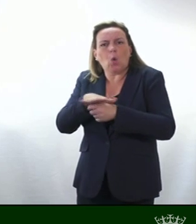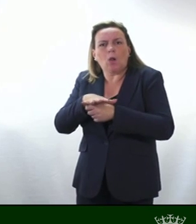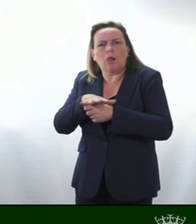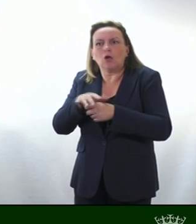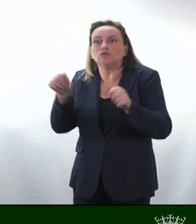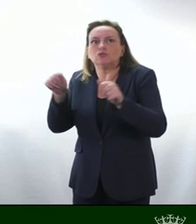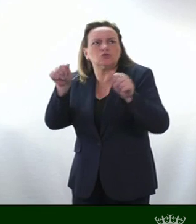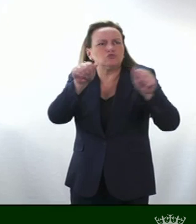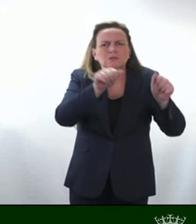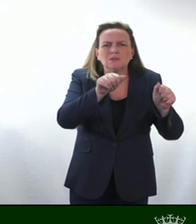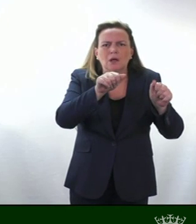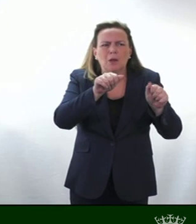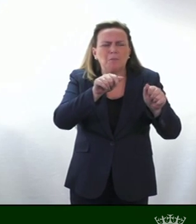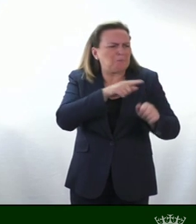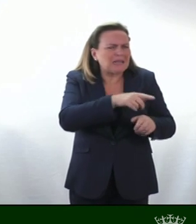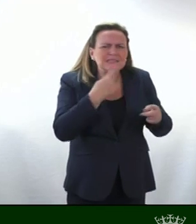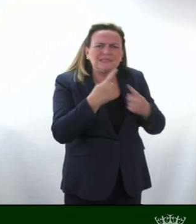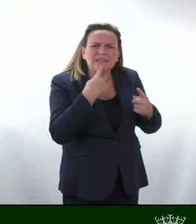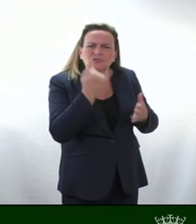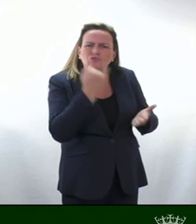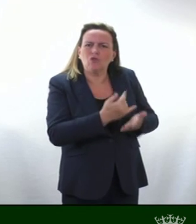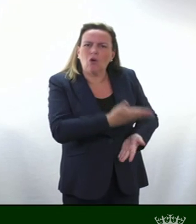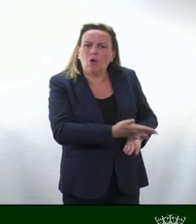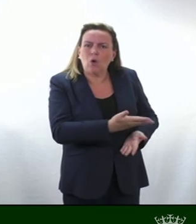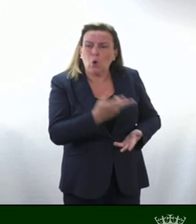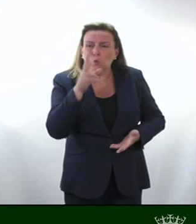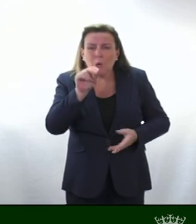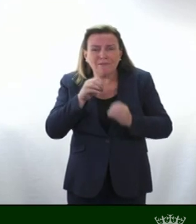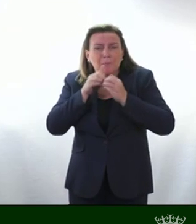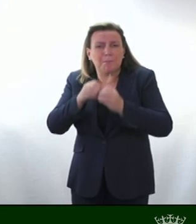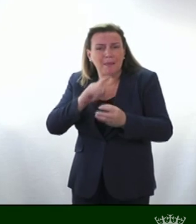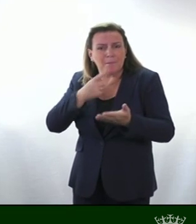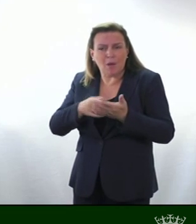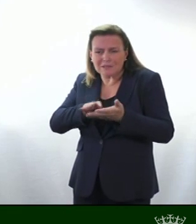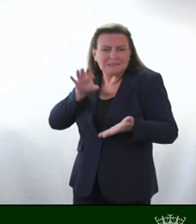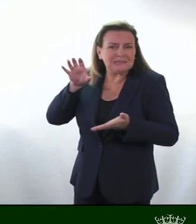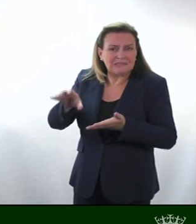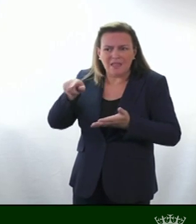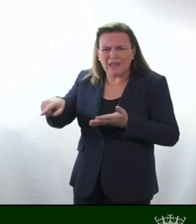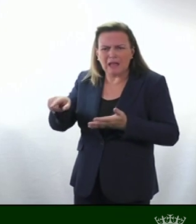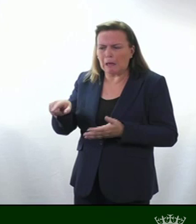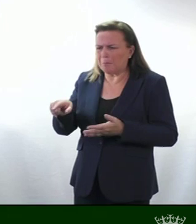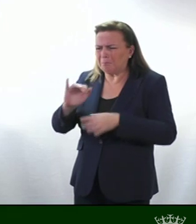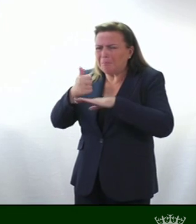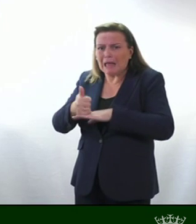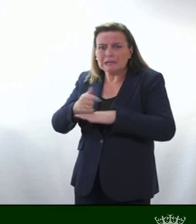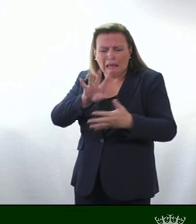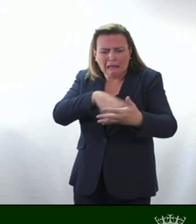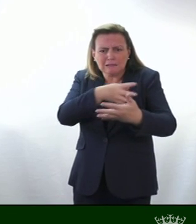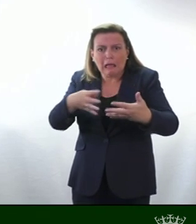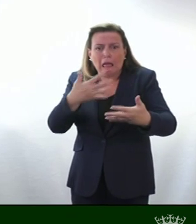Some £12 billion has been invested in this system, and yet a basic Excel error brings it down.